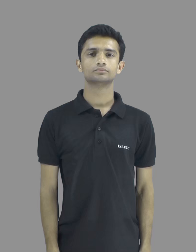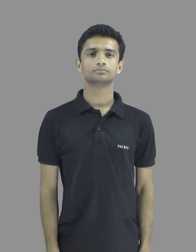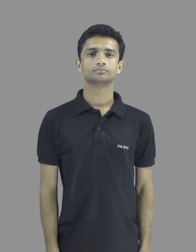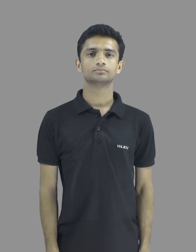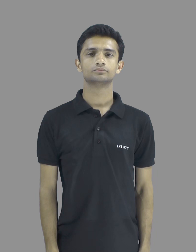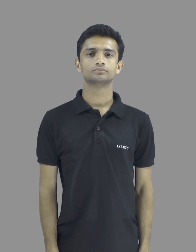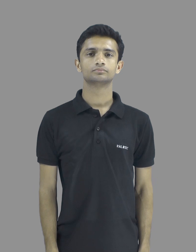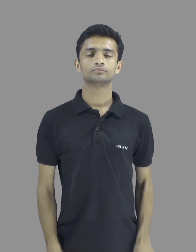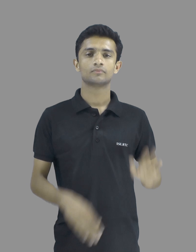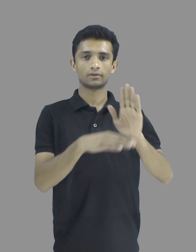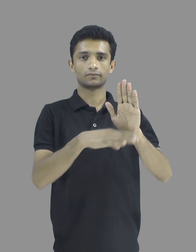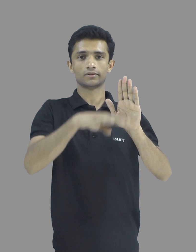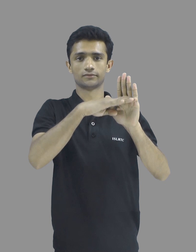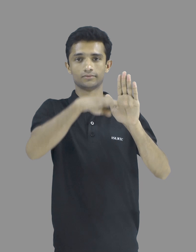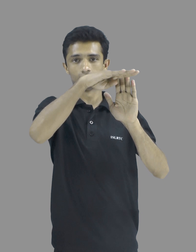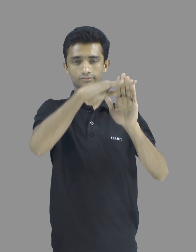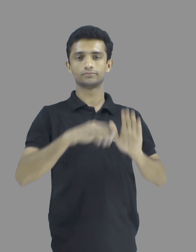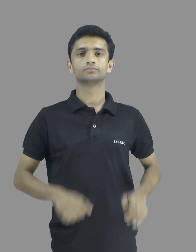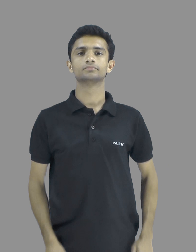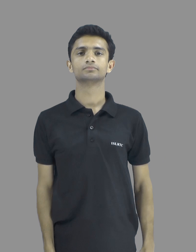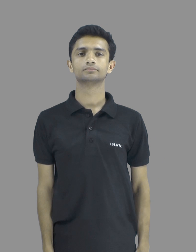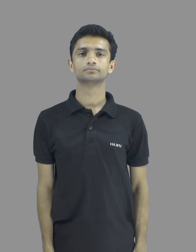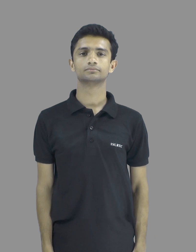Level